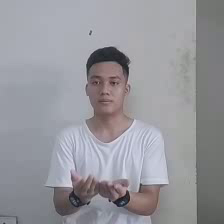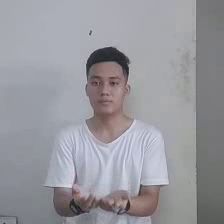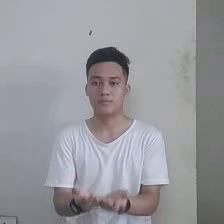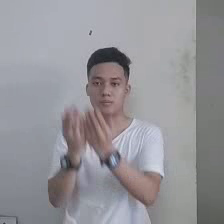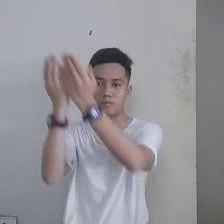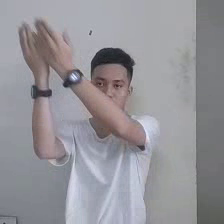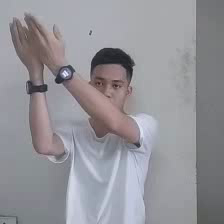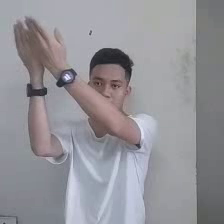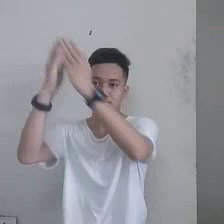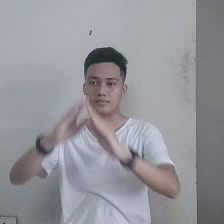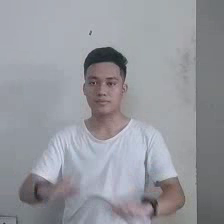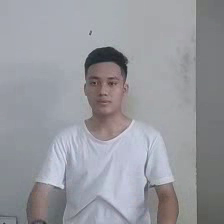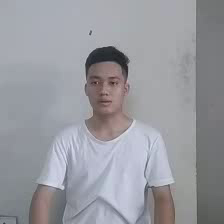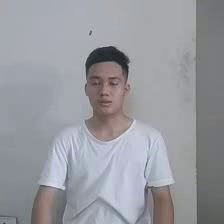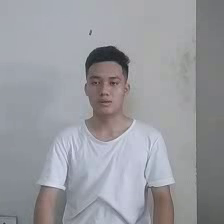Biếu tặng